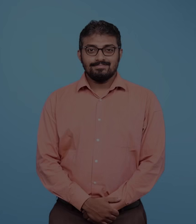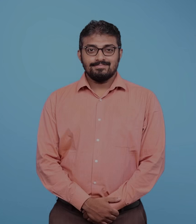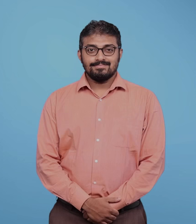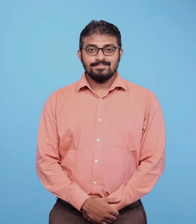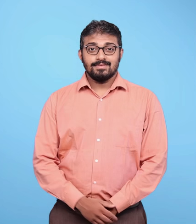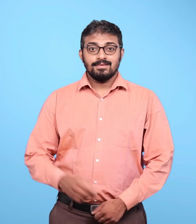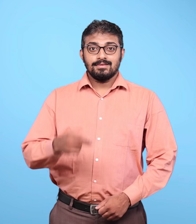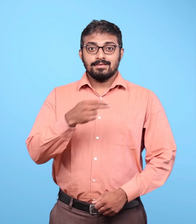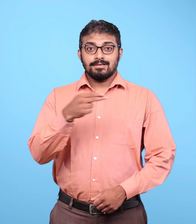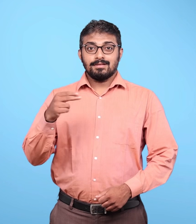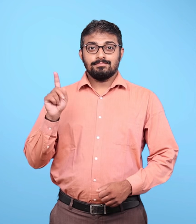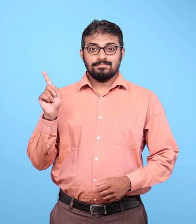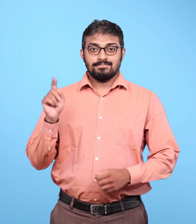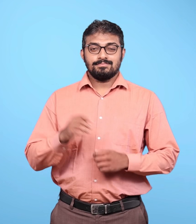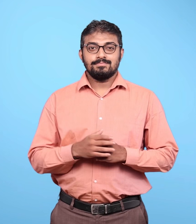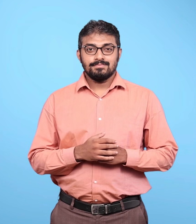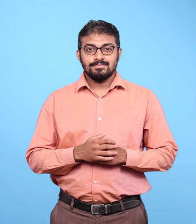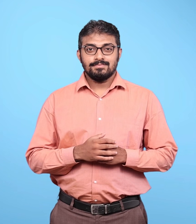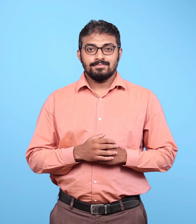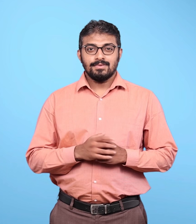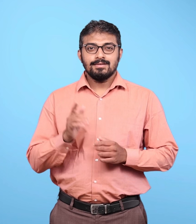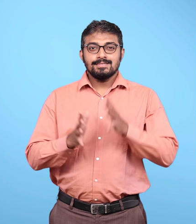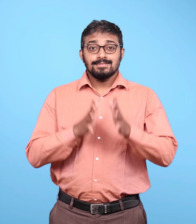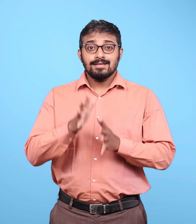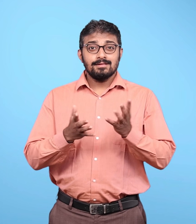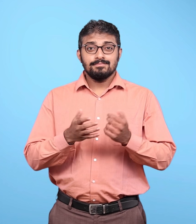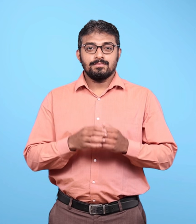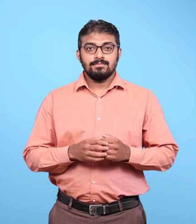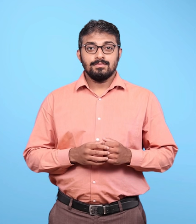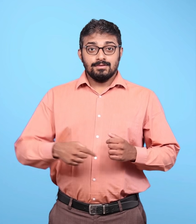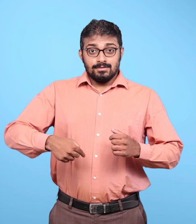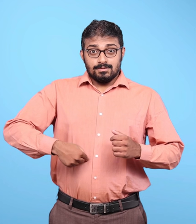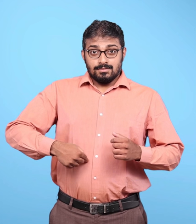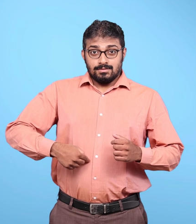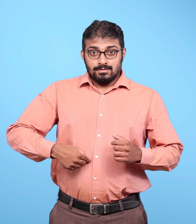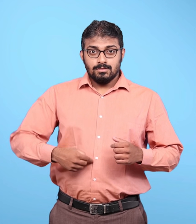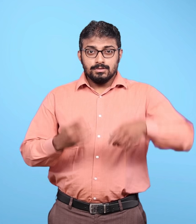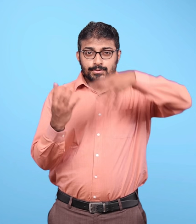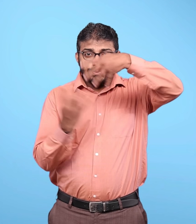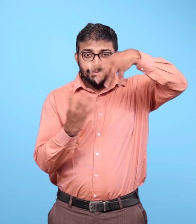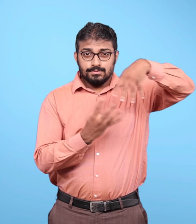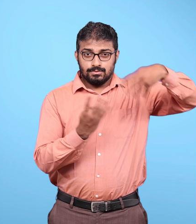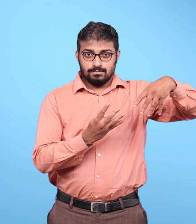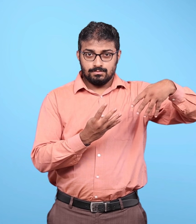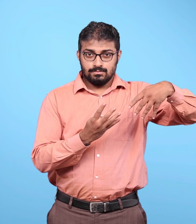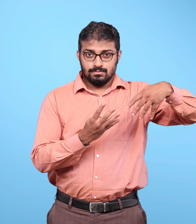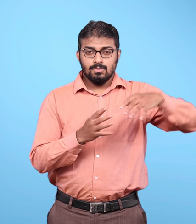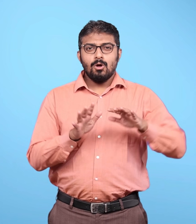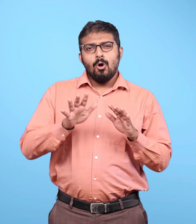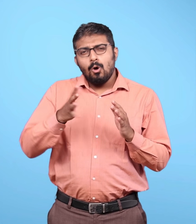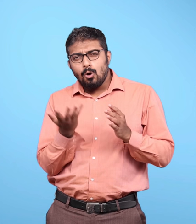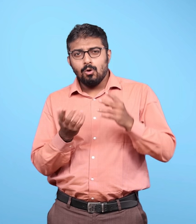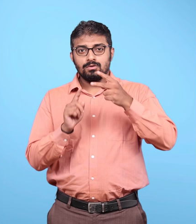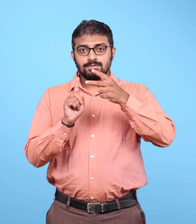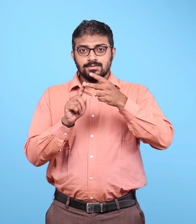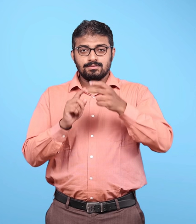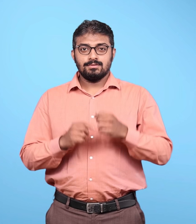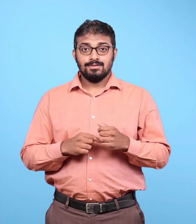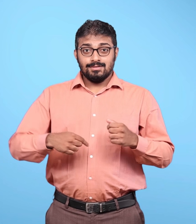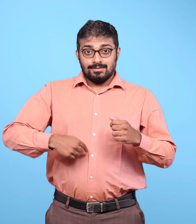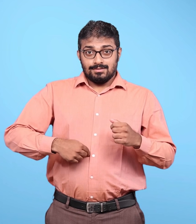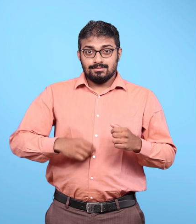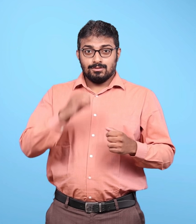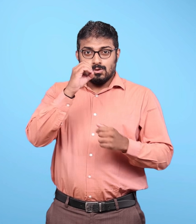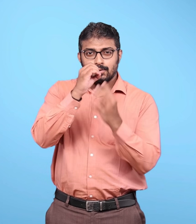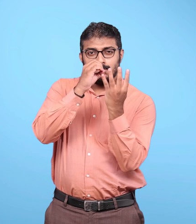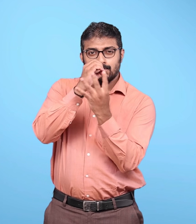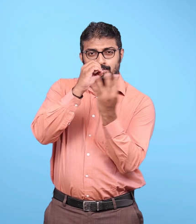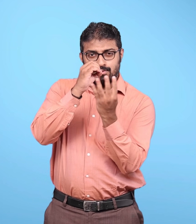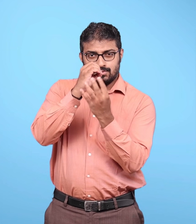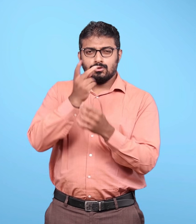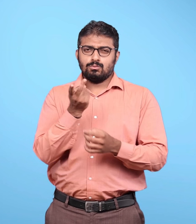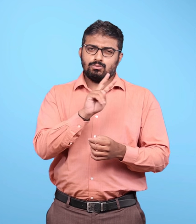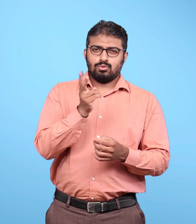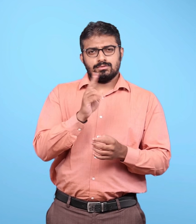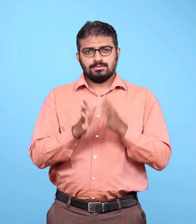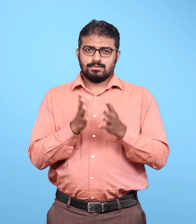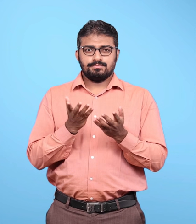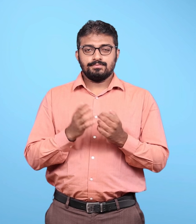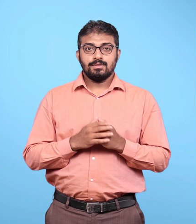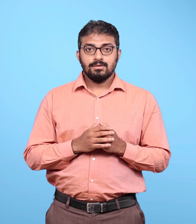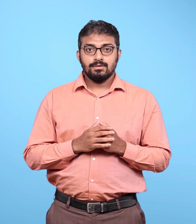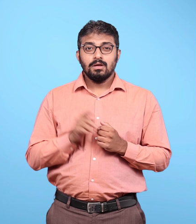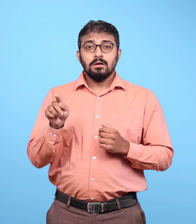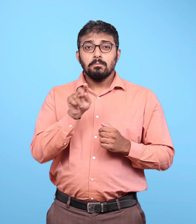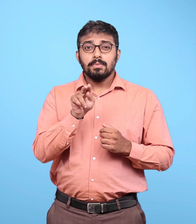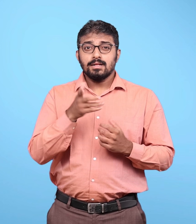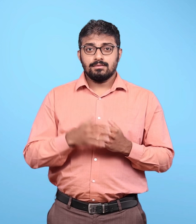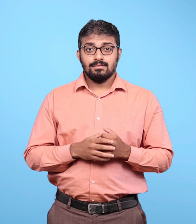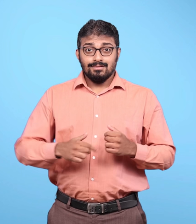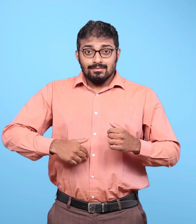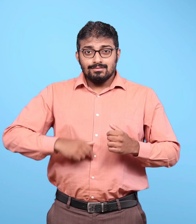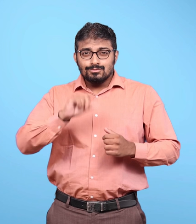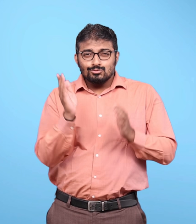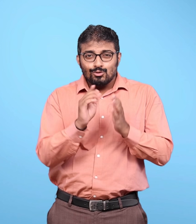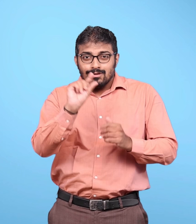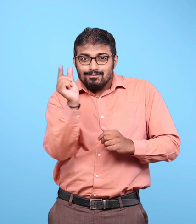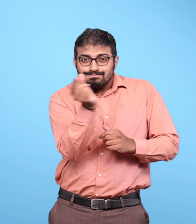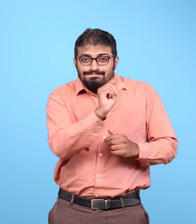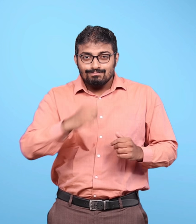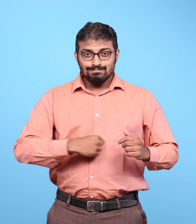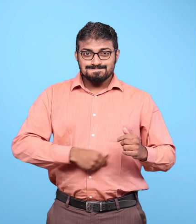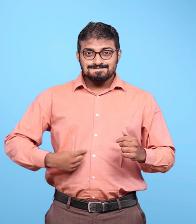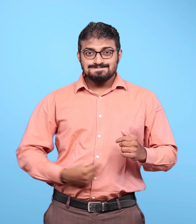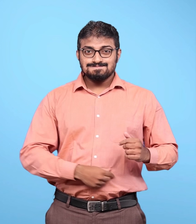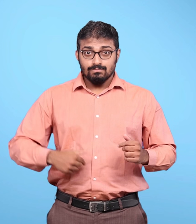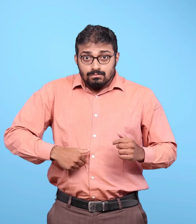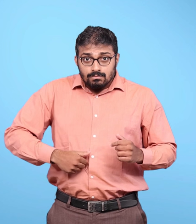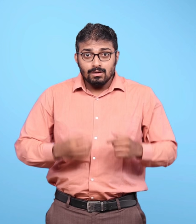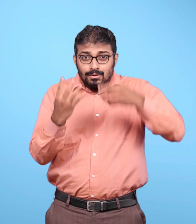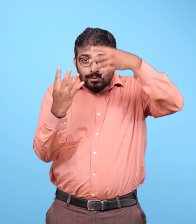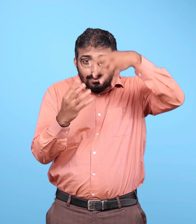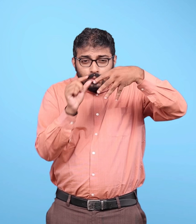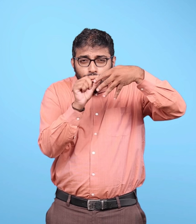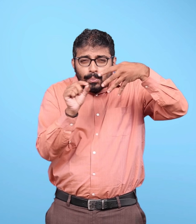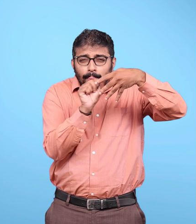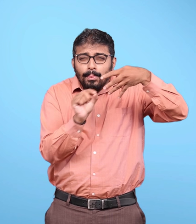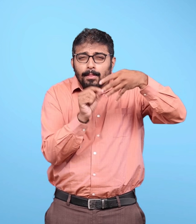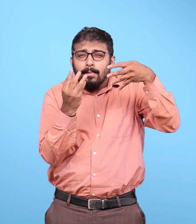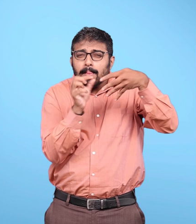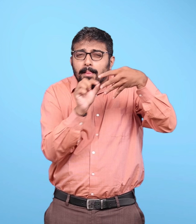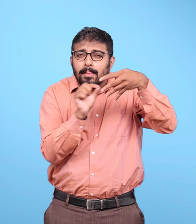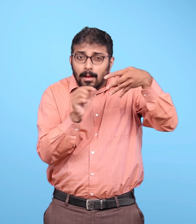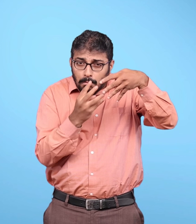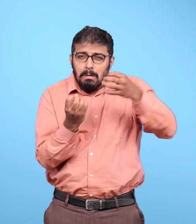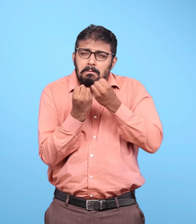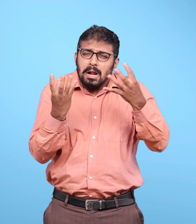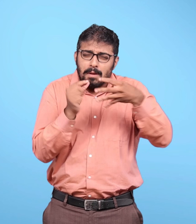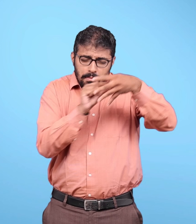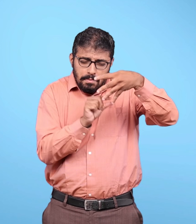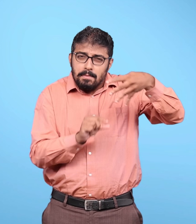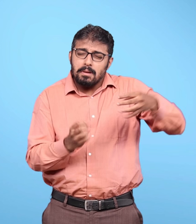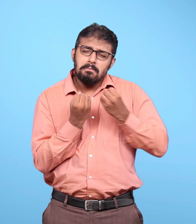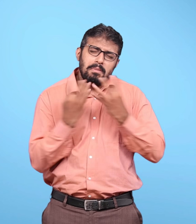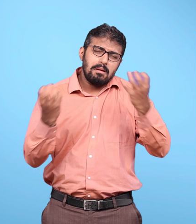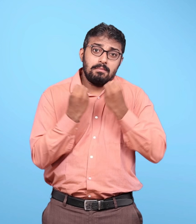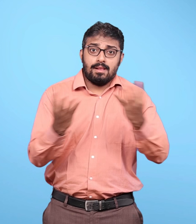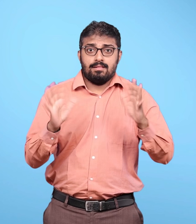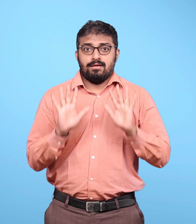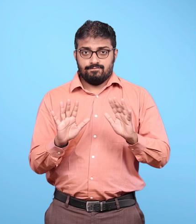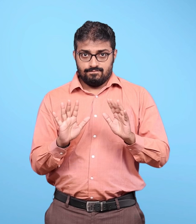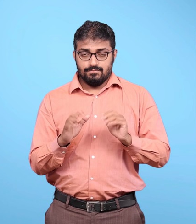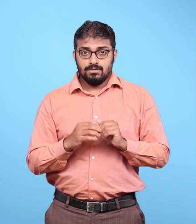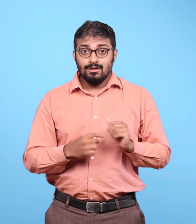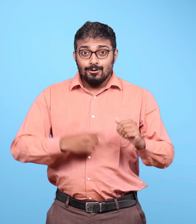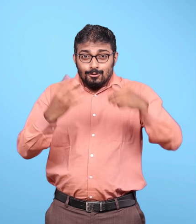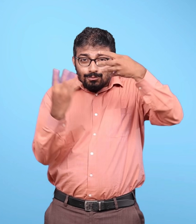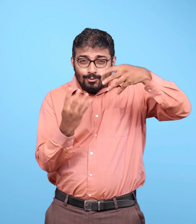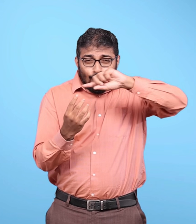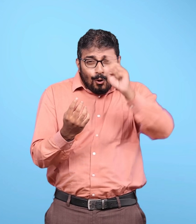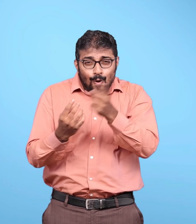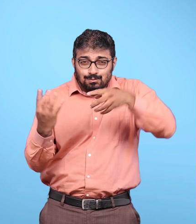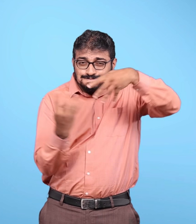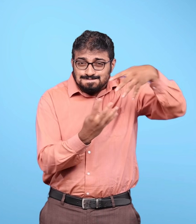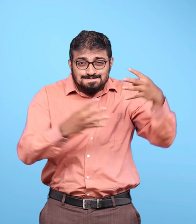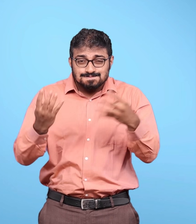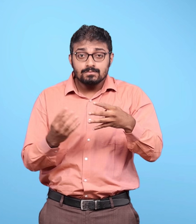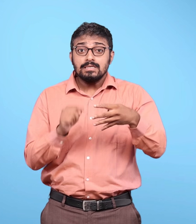villi. This sign means villi villi are thousands of finger like outgrowths in the inner walls of the small intestine. Each villis as a network of thin